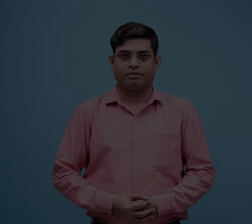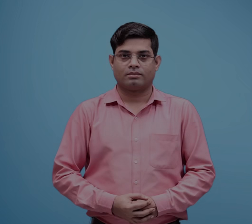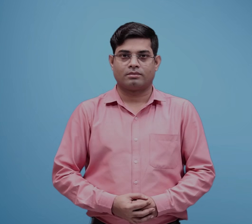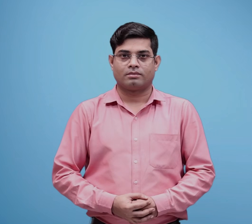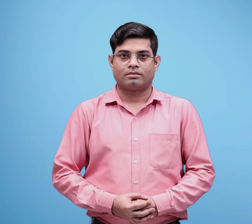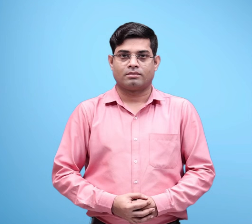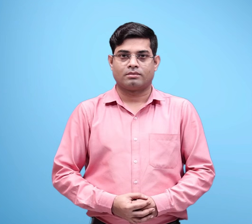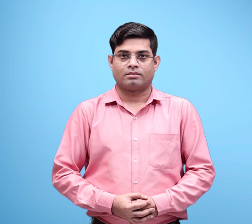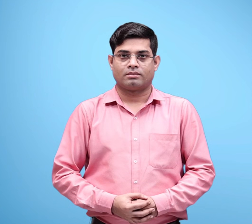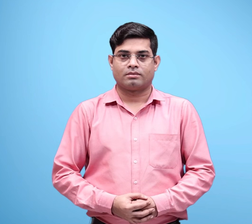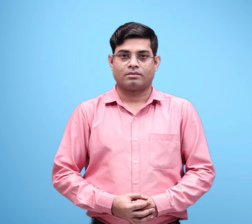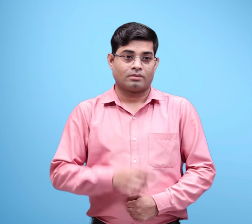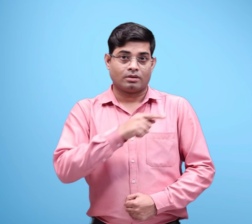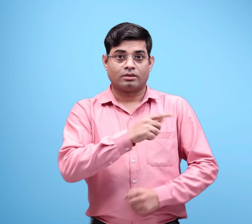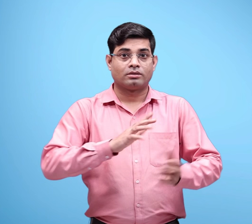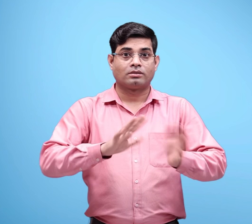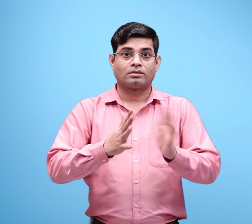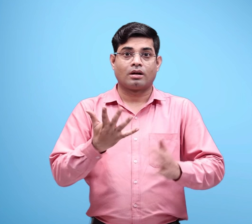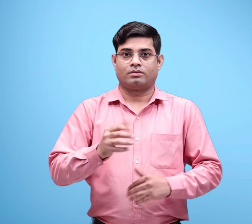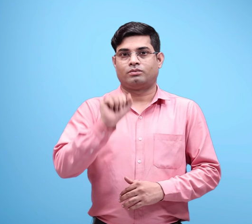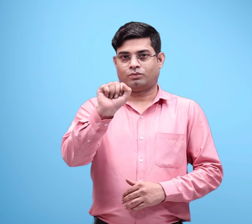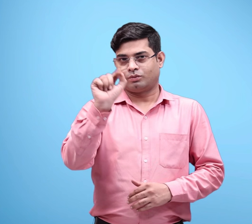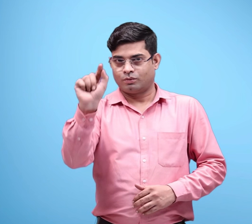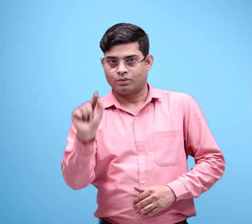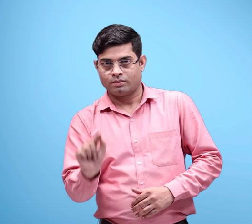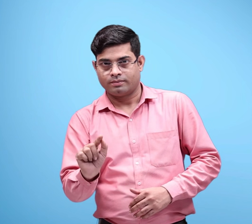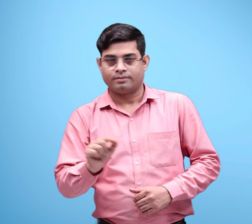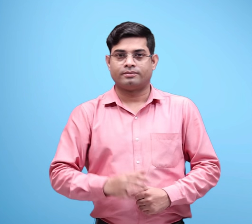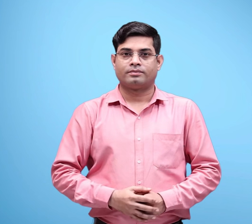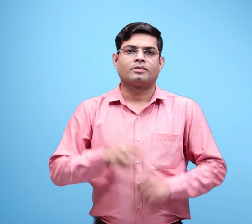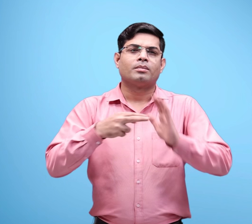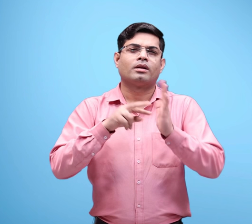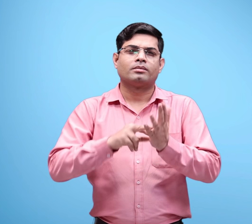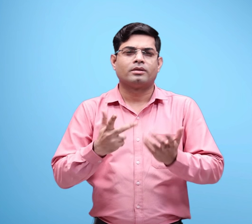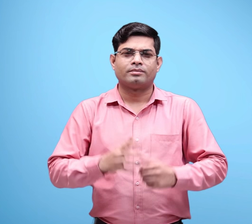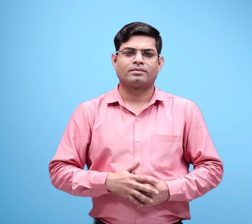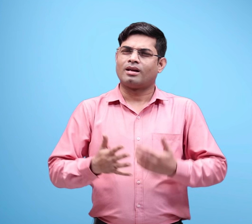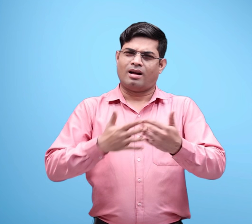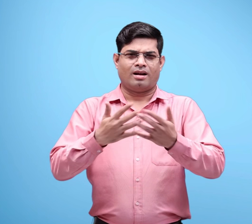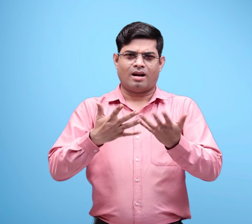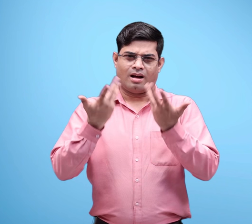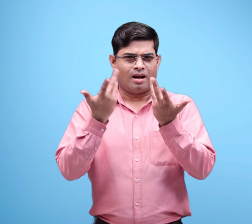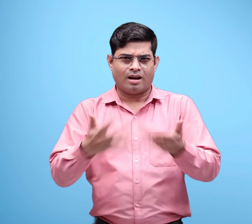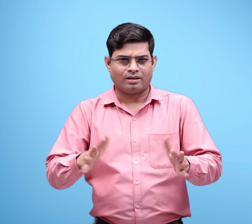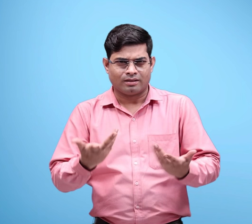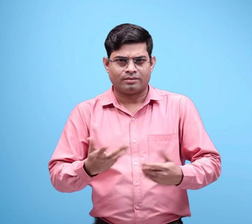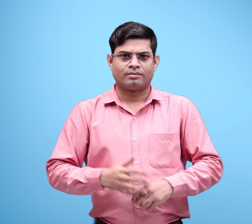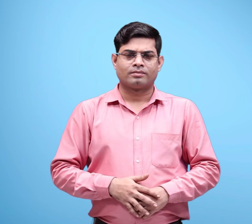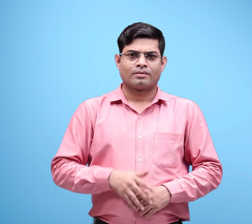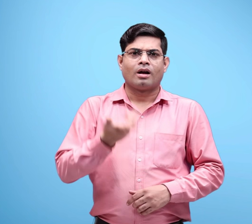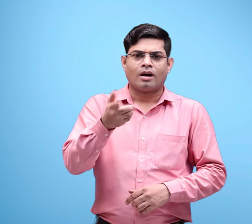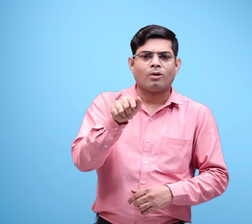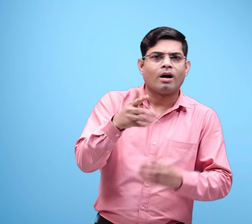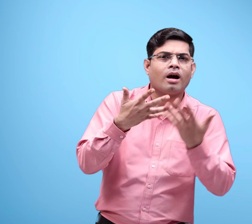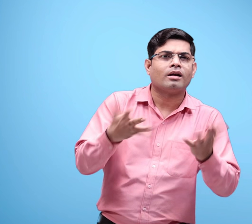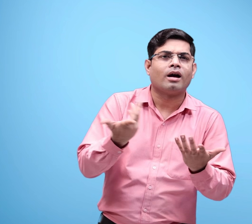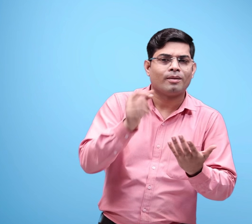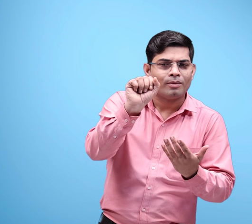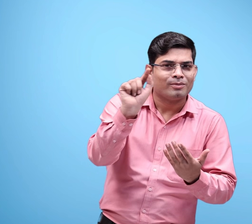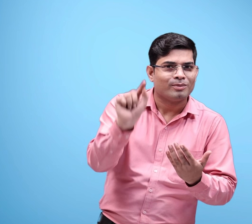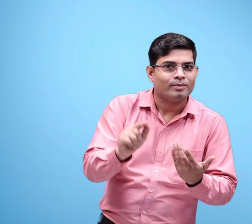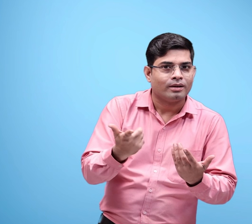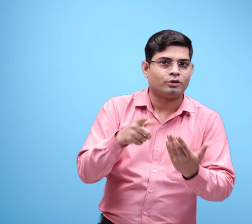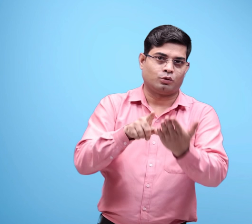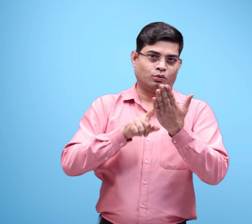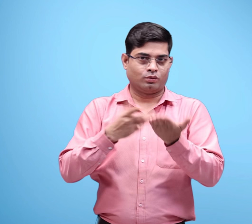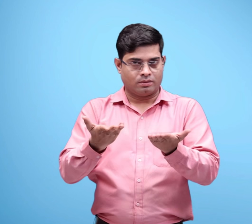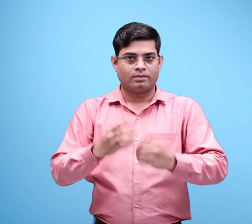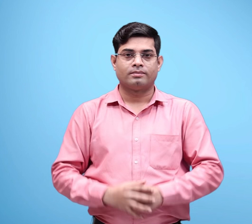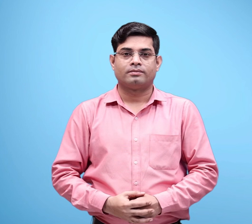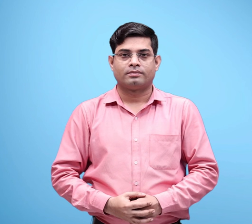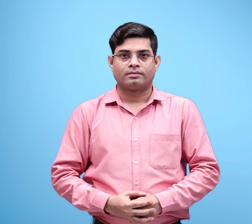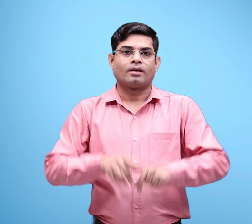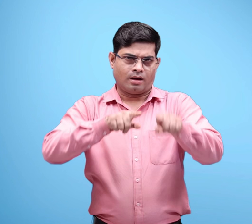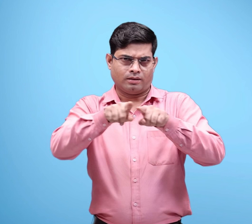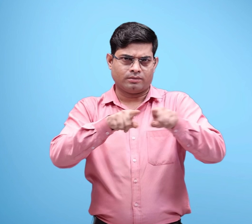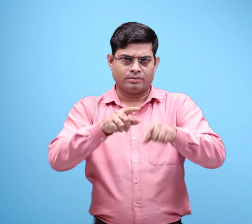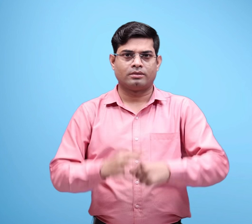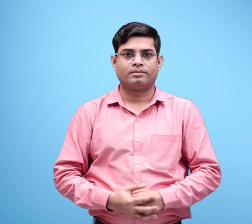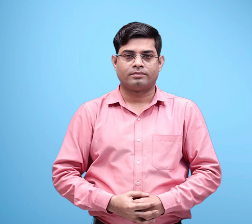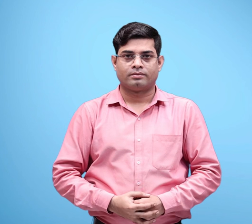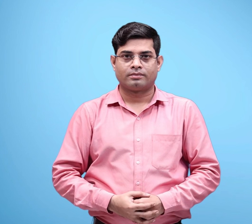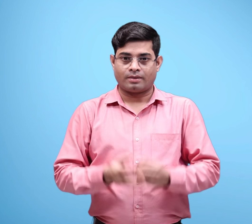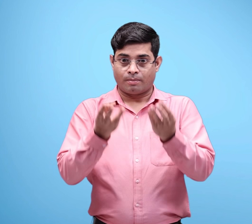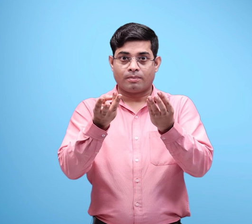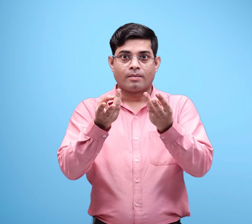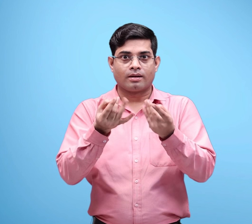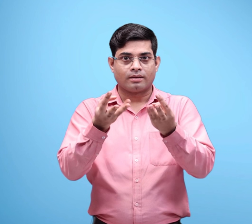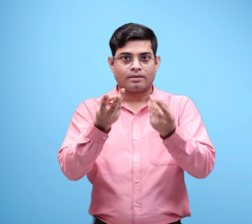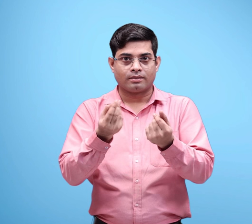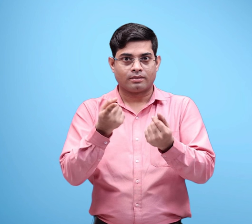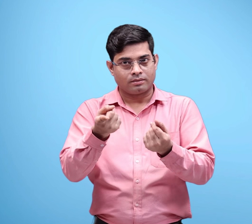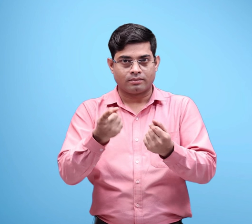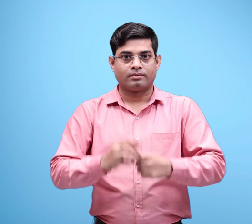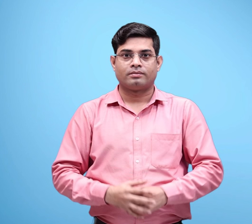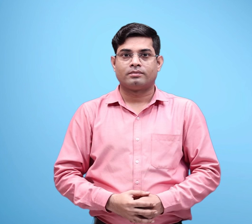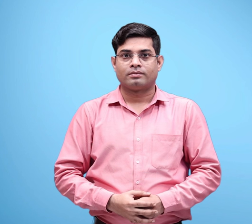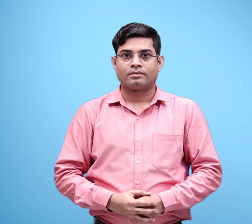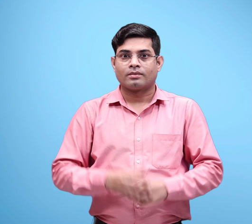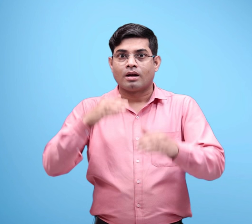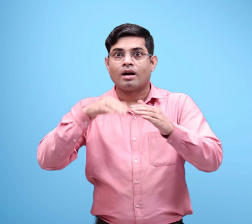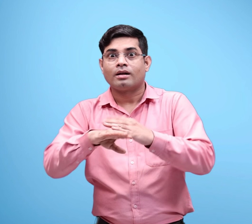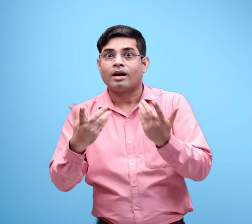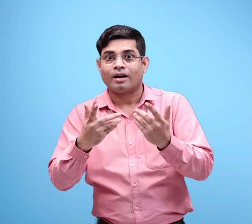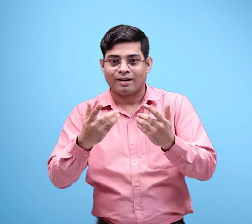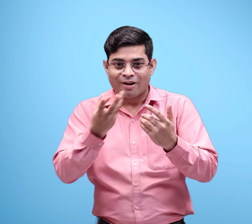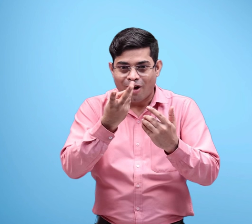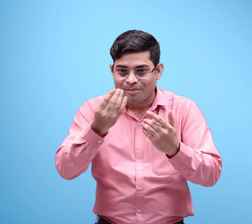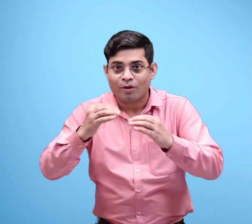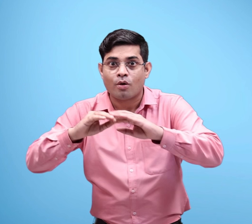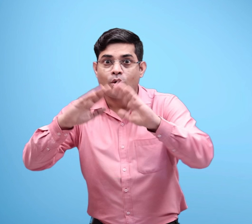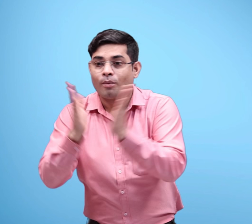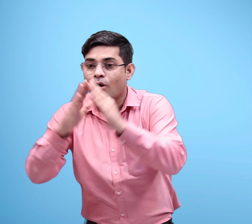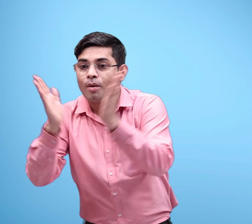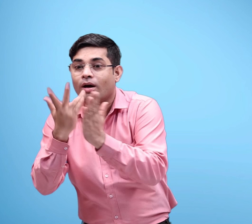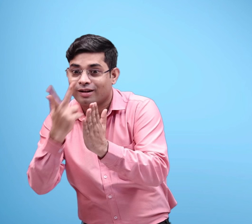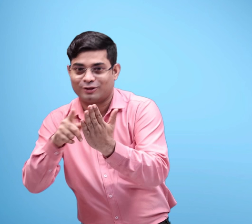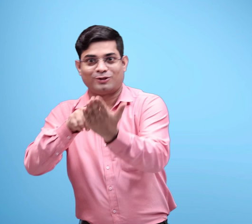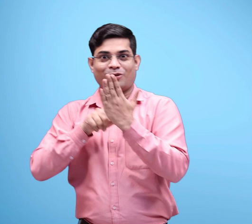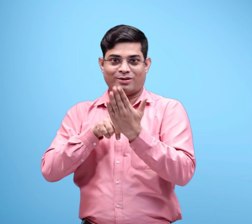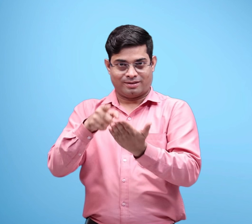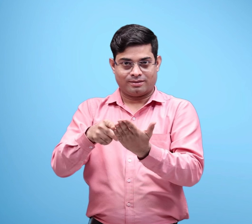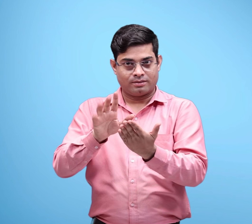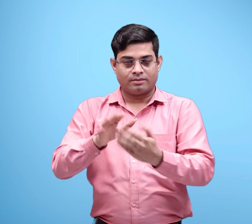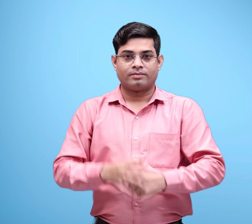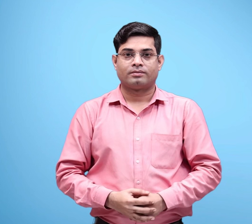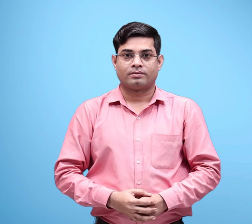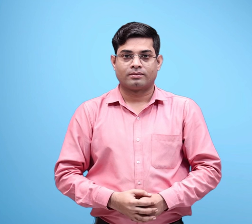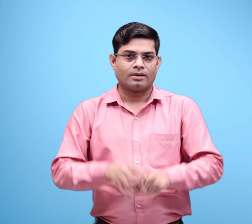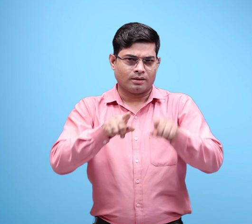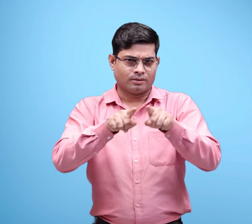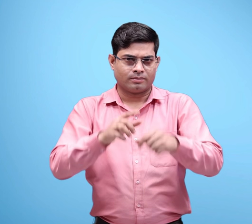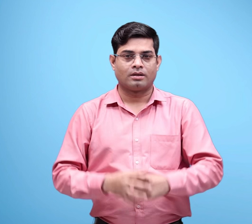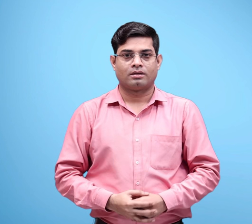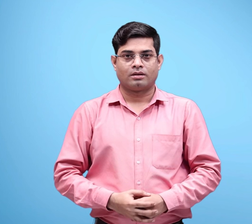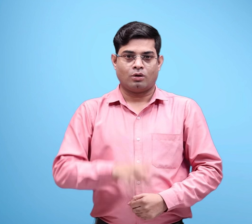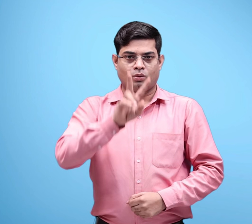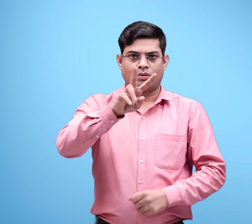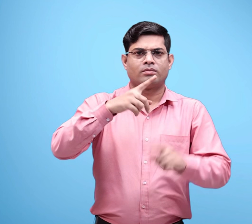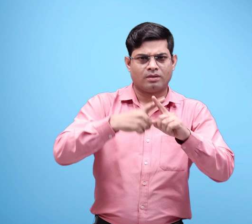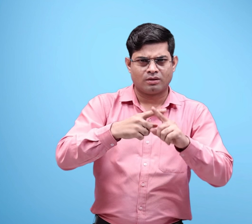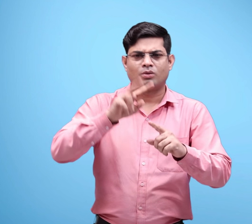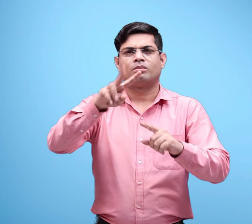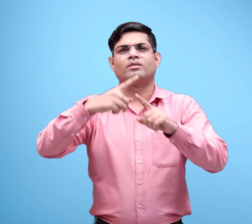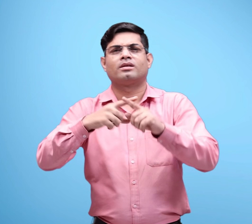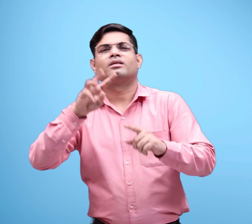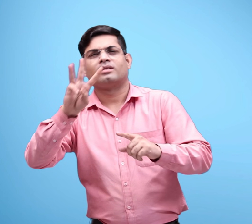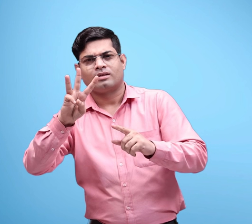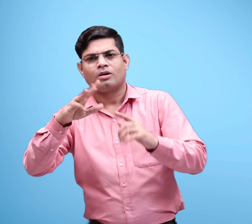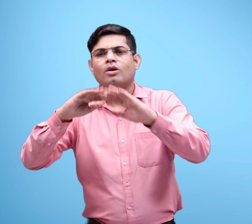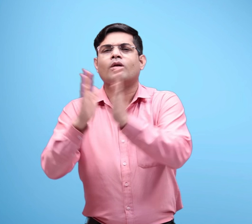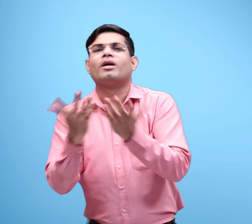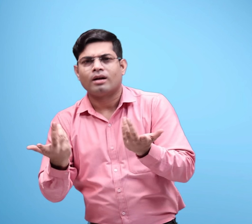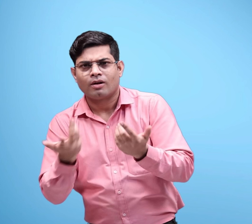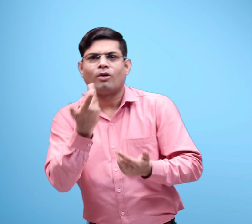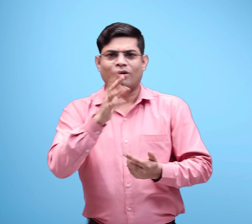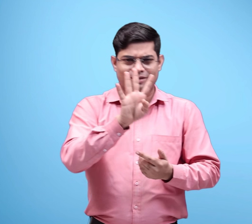Property This sign means property. It refers to the features of something. For example, in maths, we talk about the property of whole numbers, such as commutativity of addition.